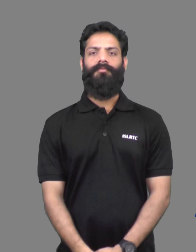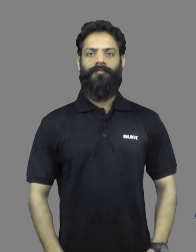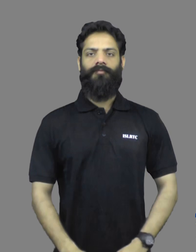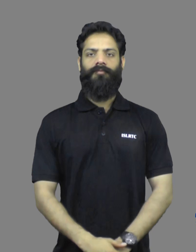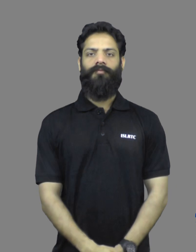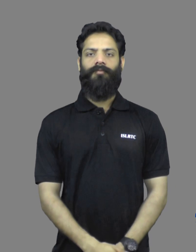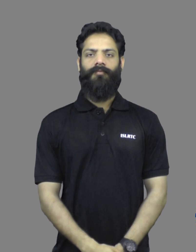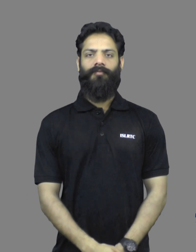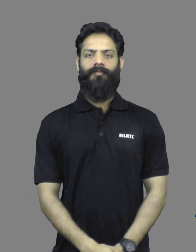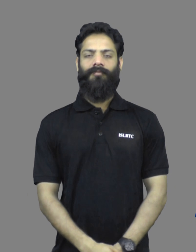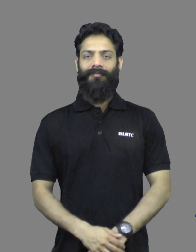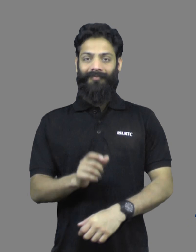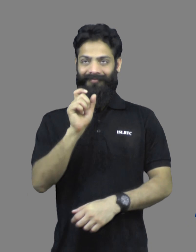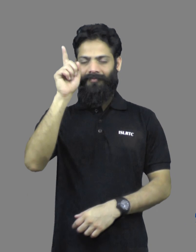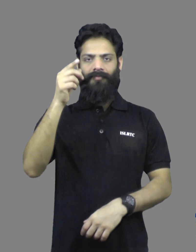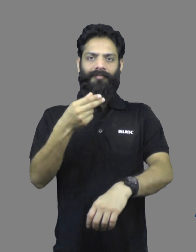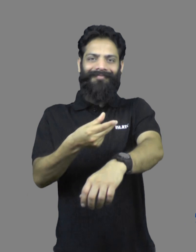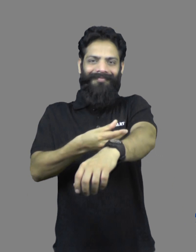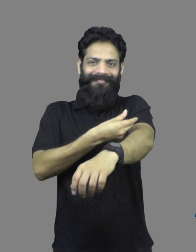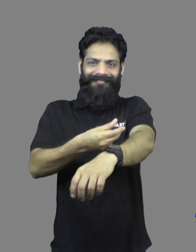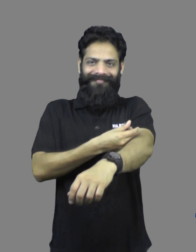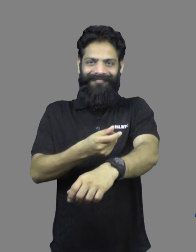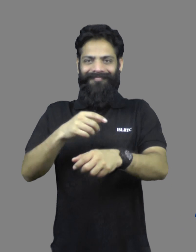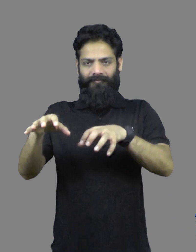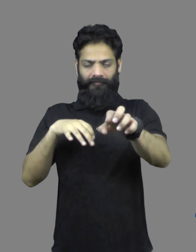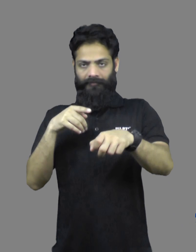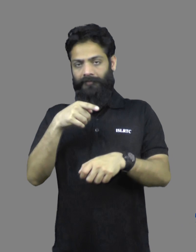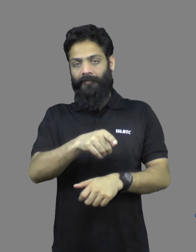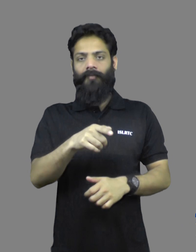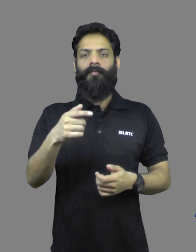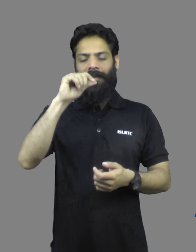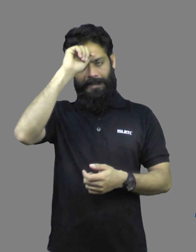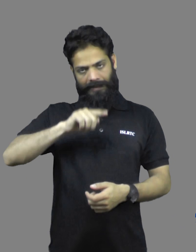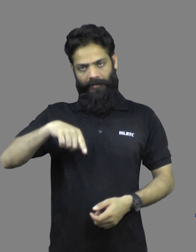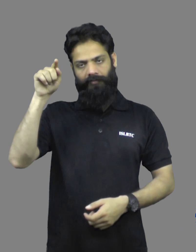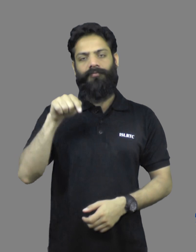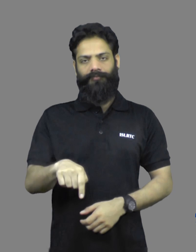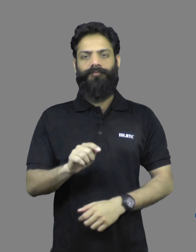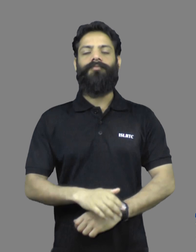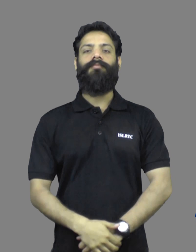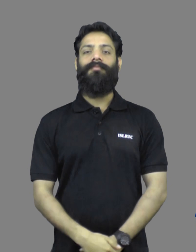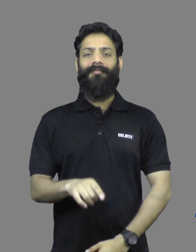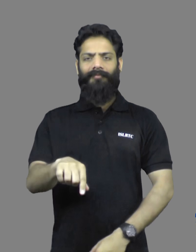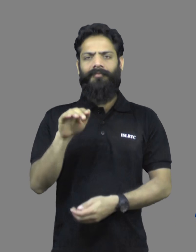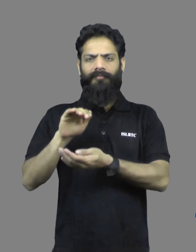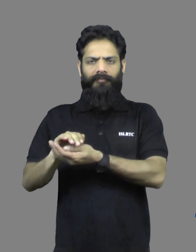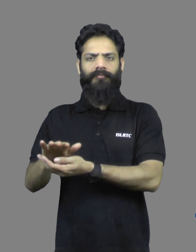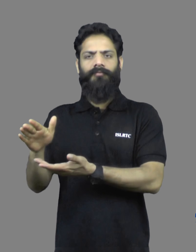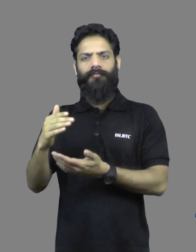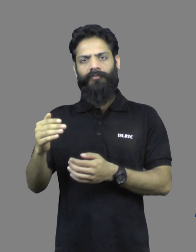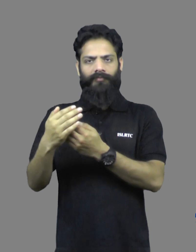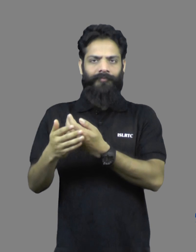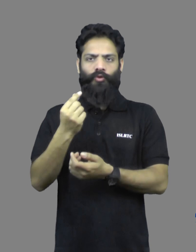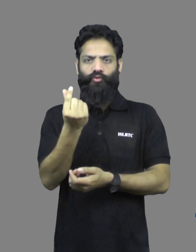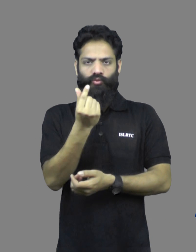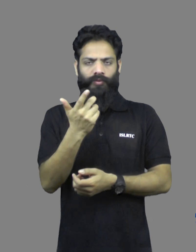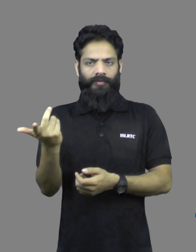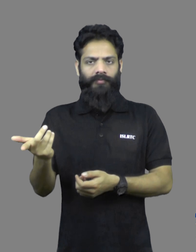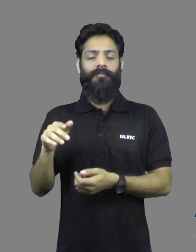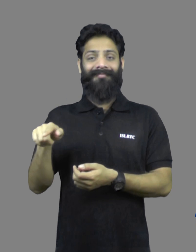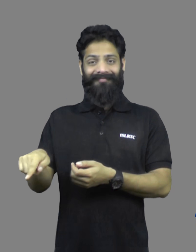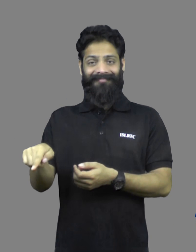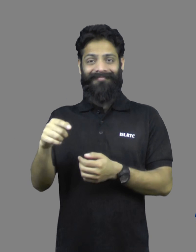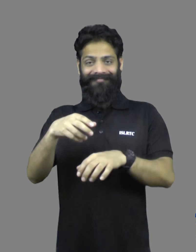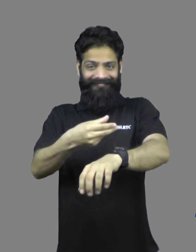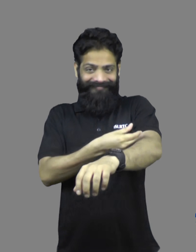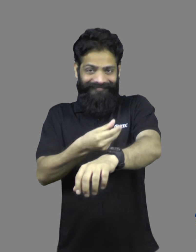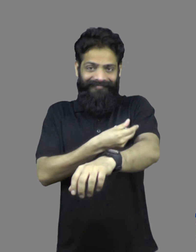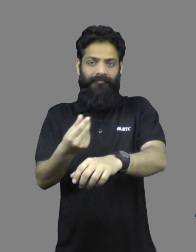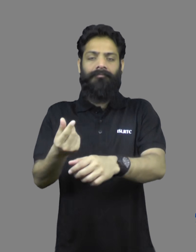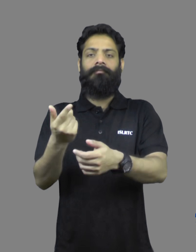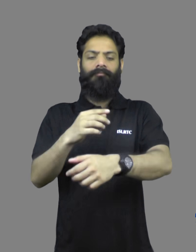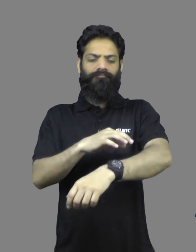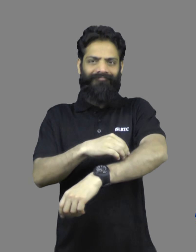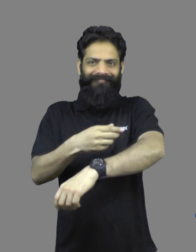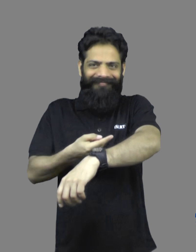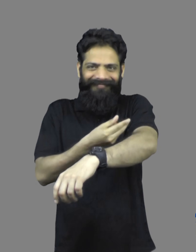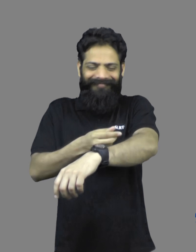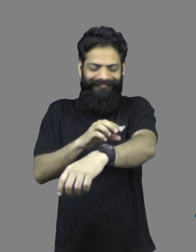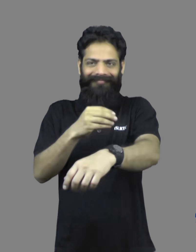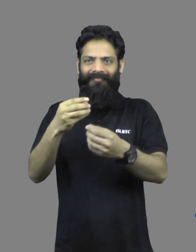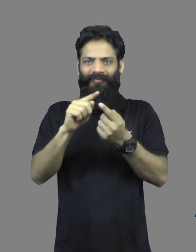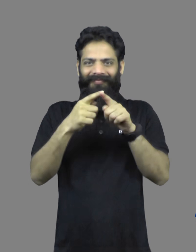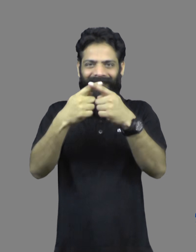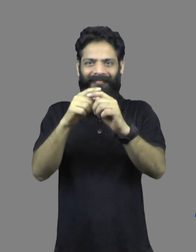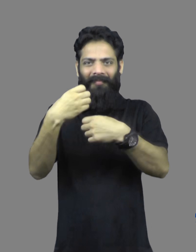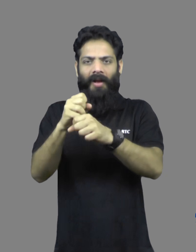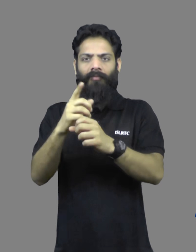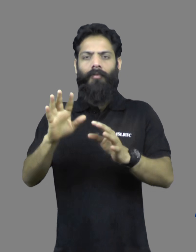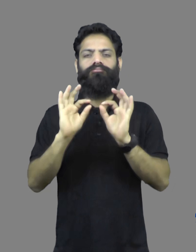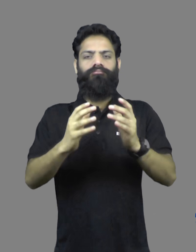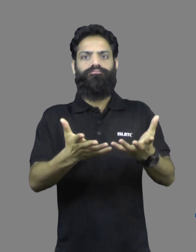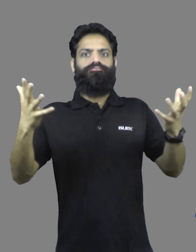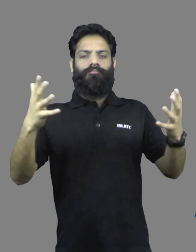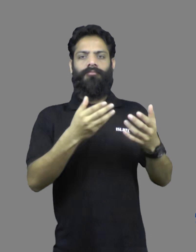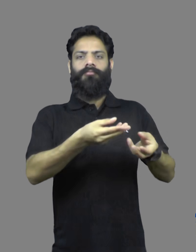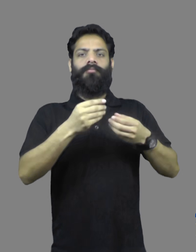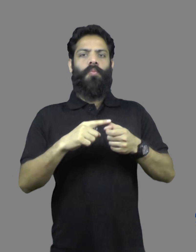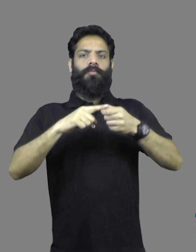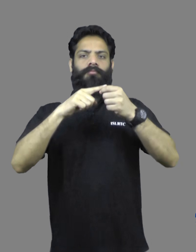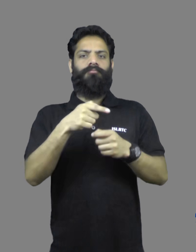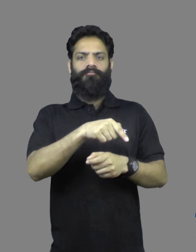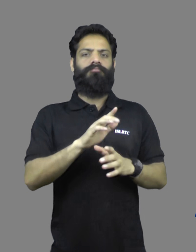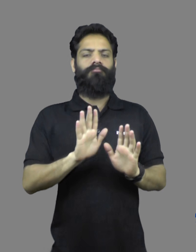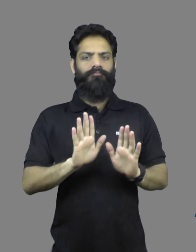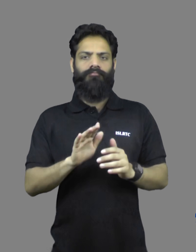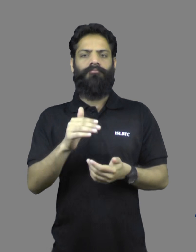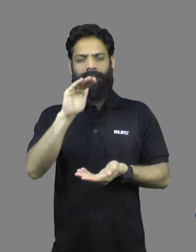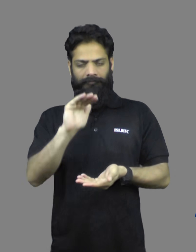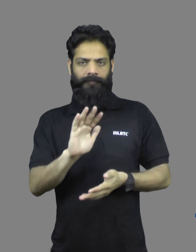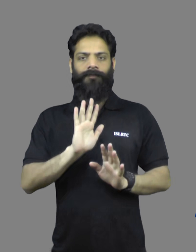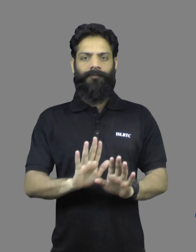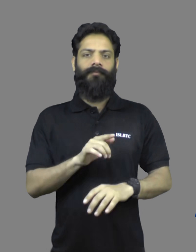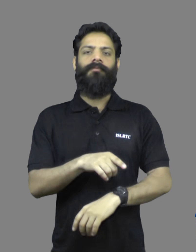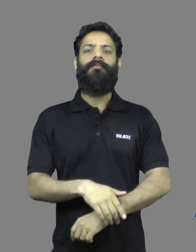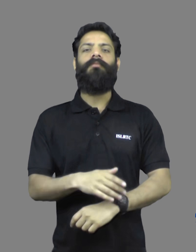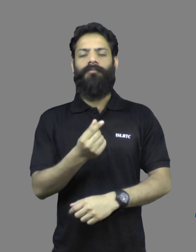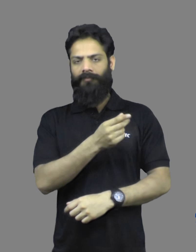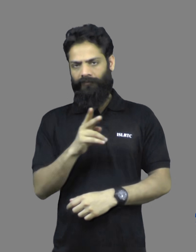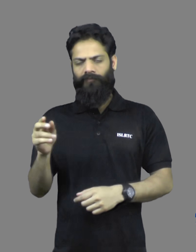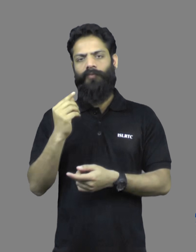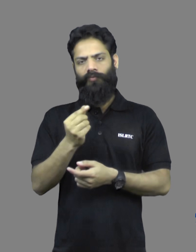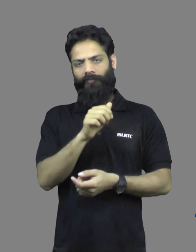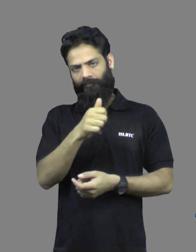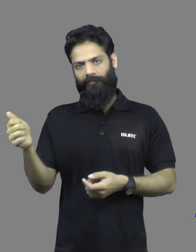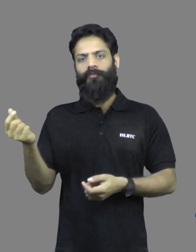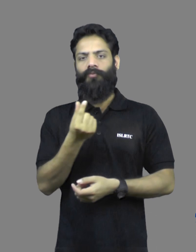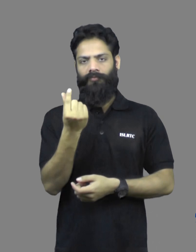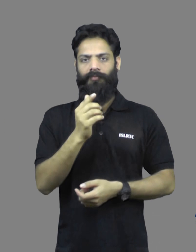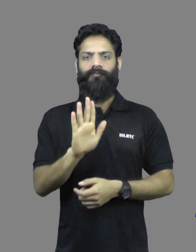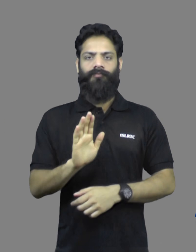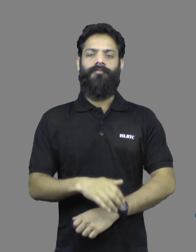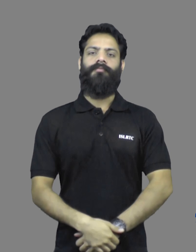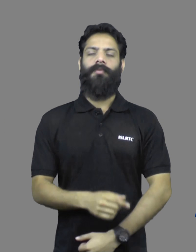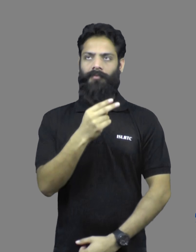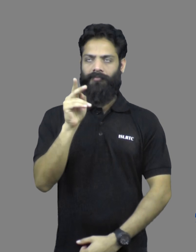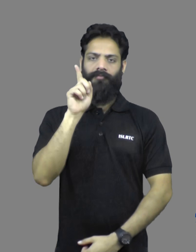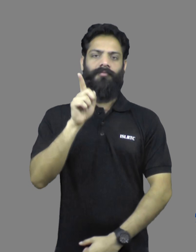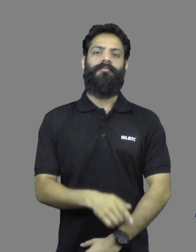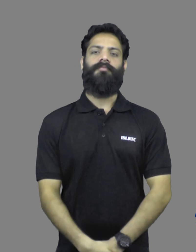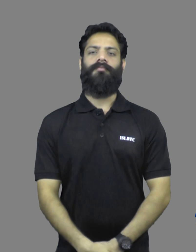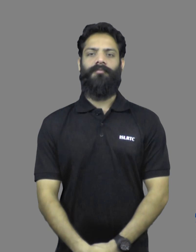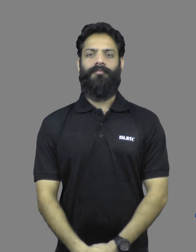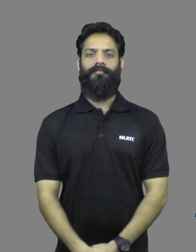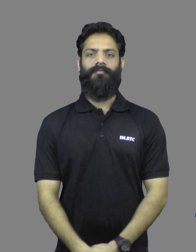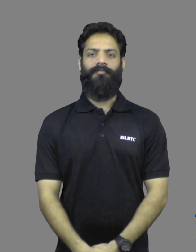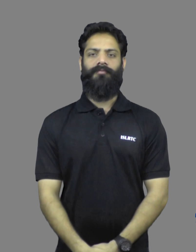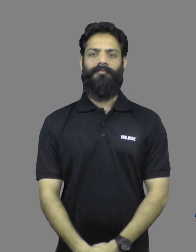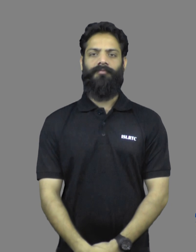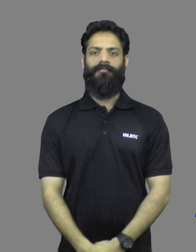Indigenous Sheep